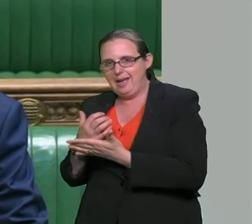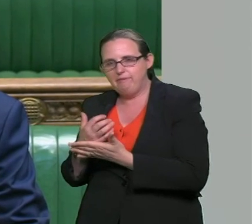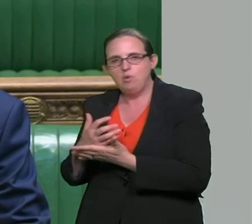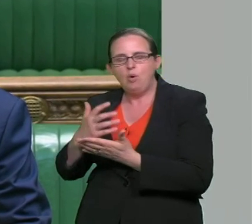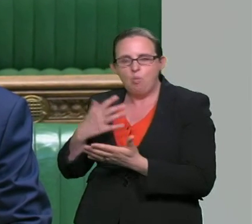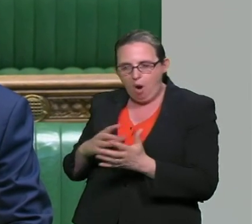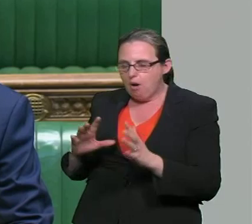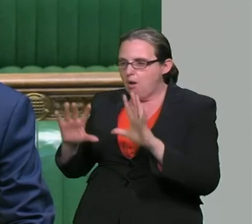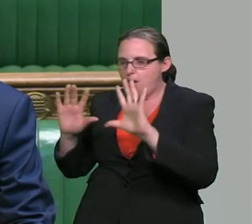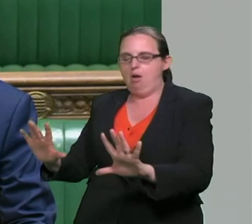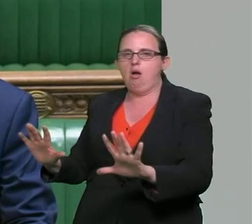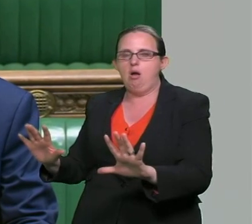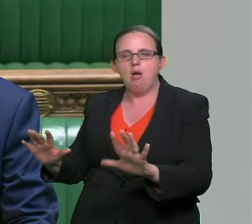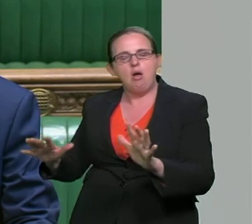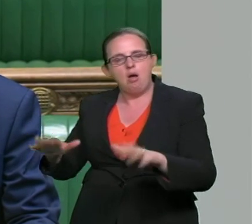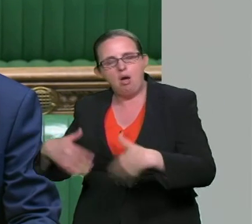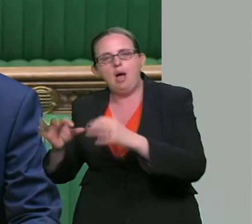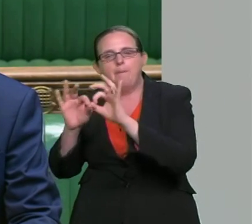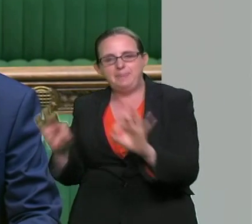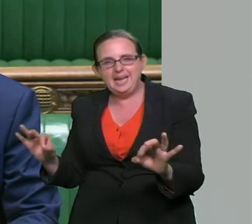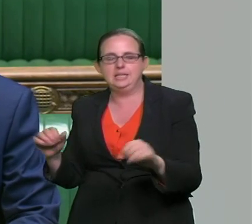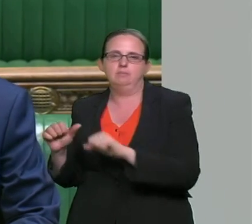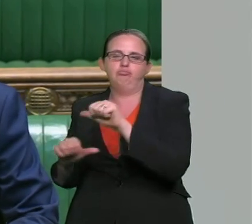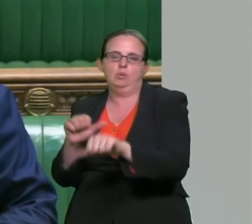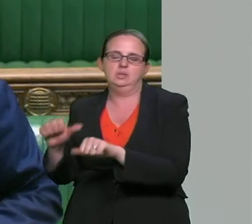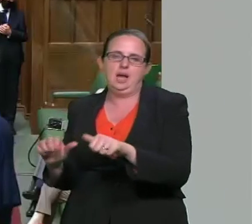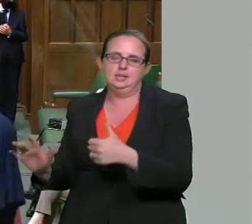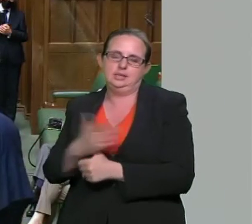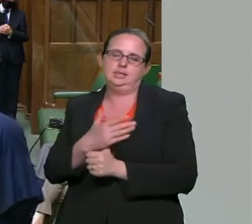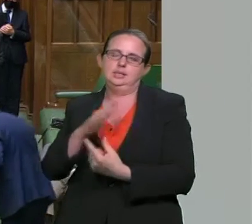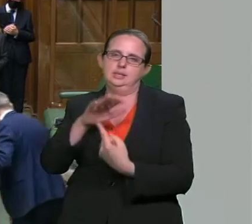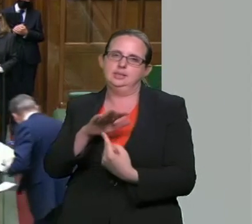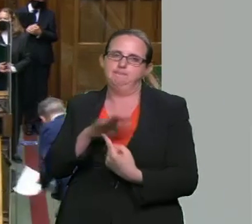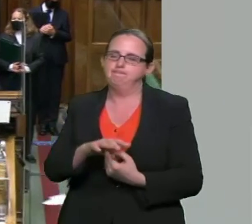settlements; and to get a meaningful peace process back up and running?